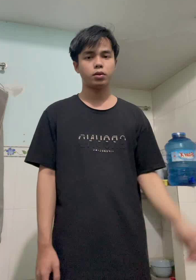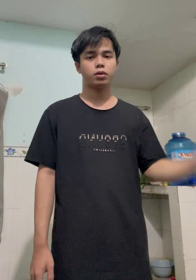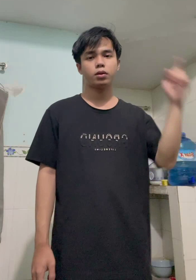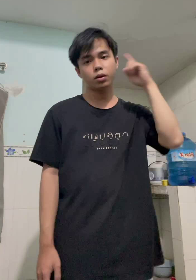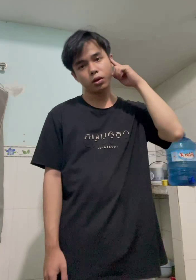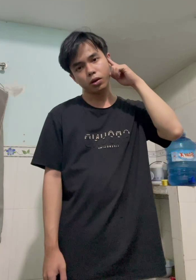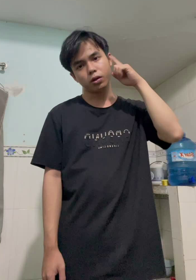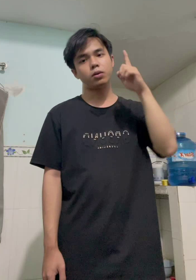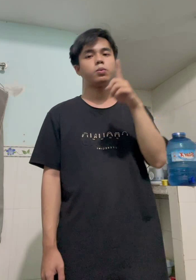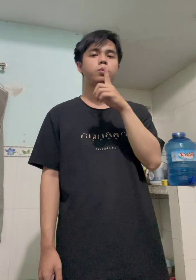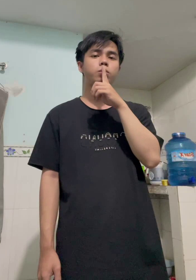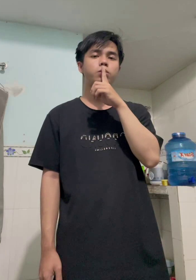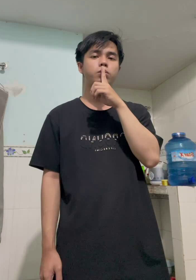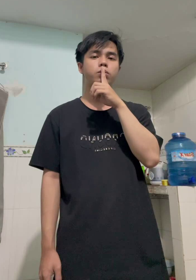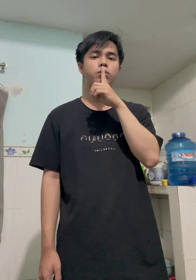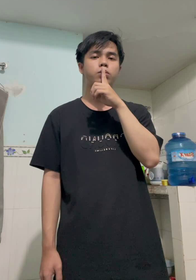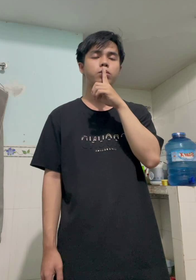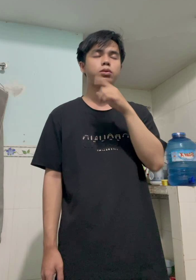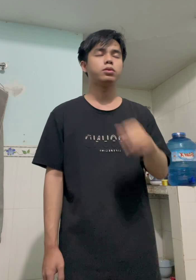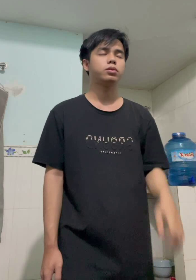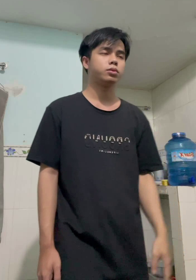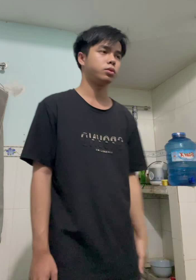diec